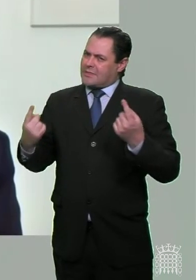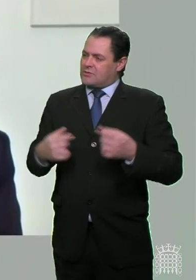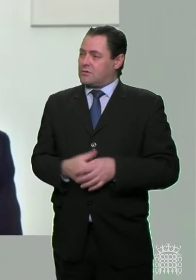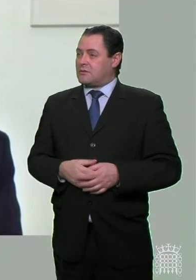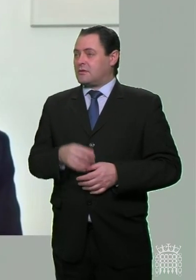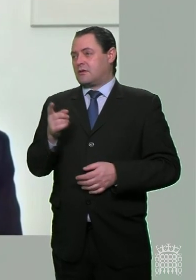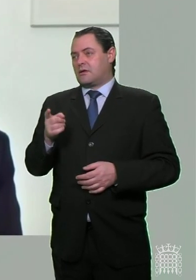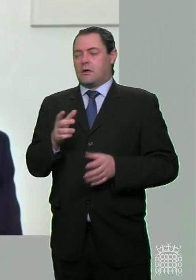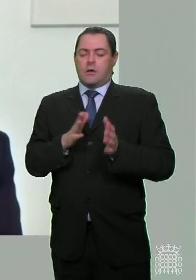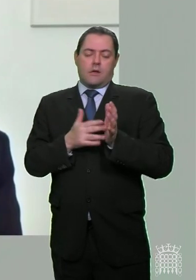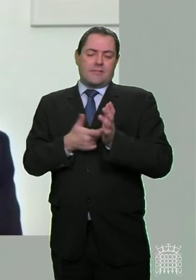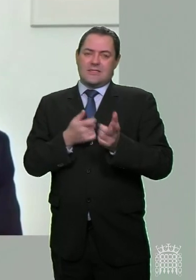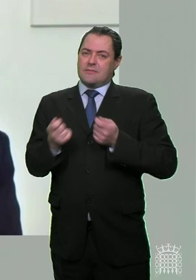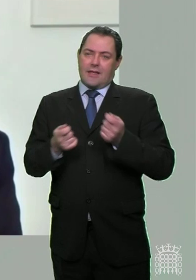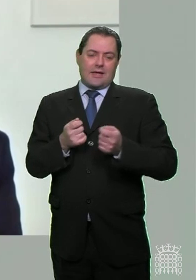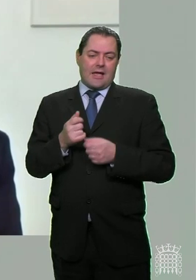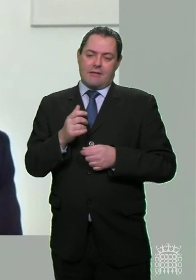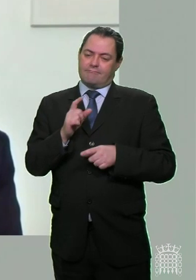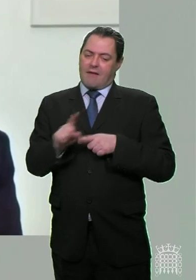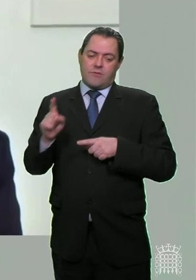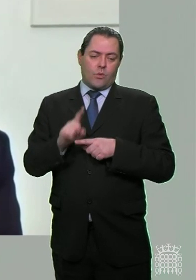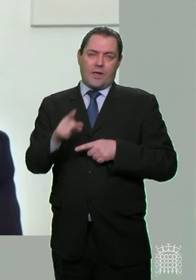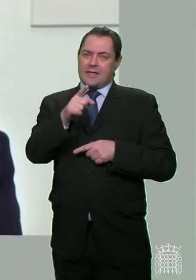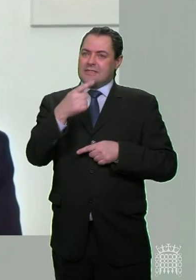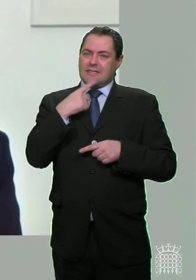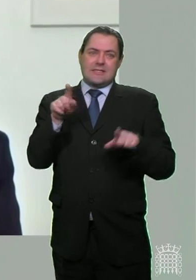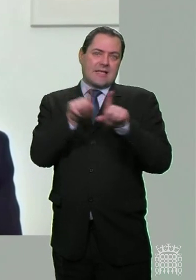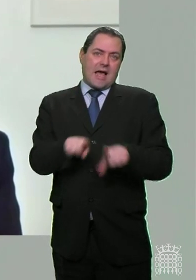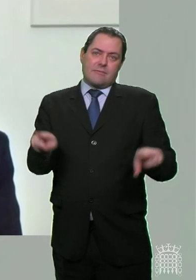Every week the Prime Minister comes with his pre-prepared lines.